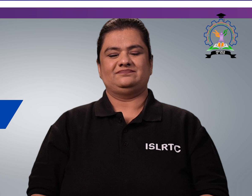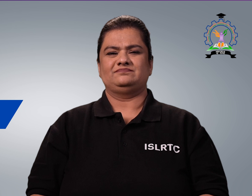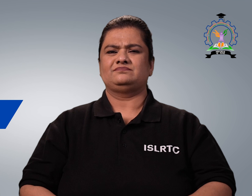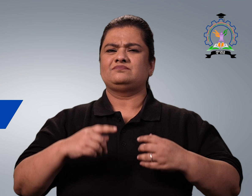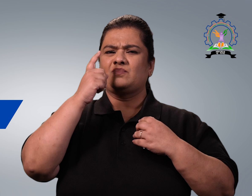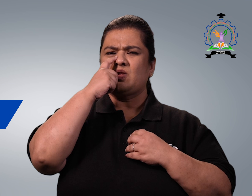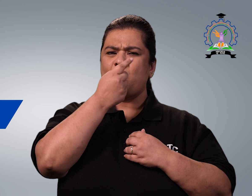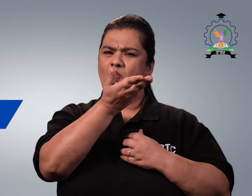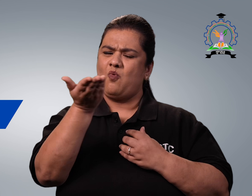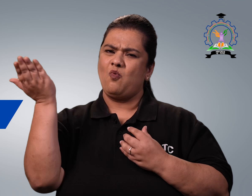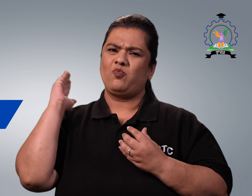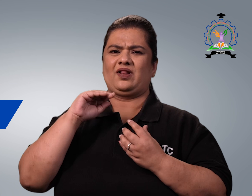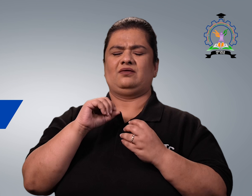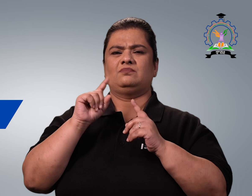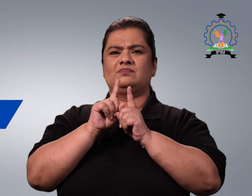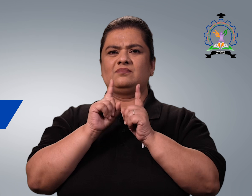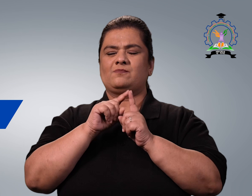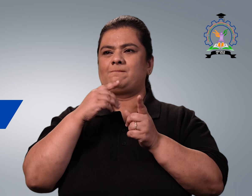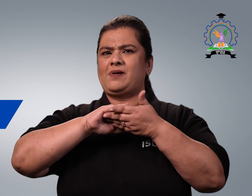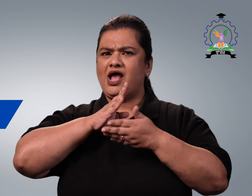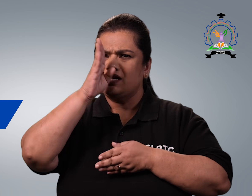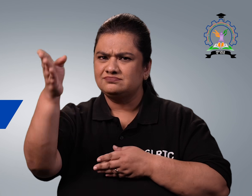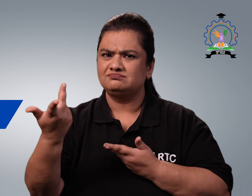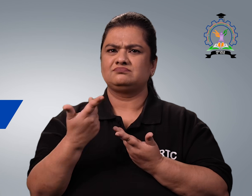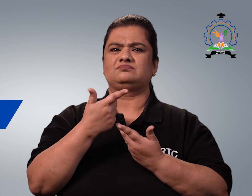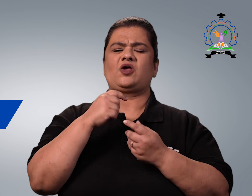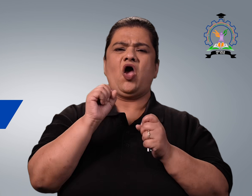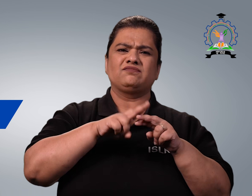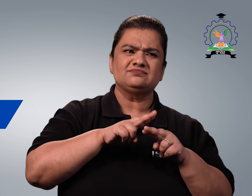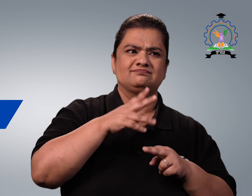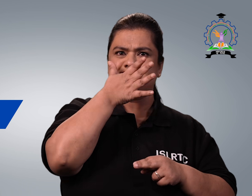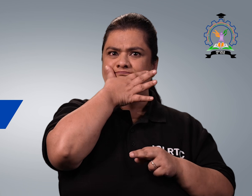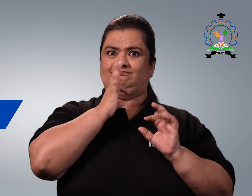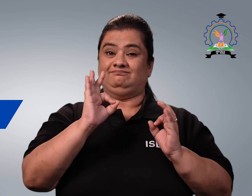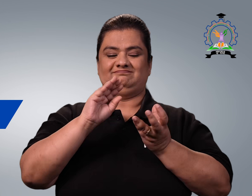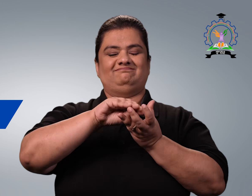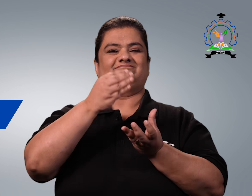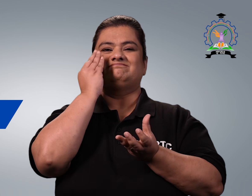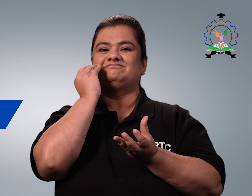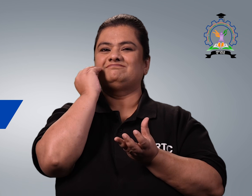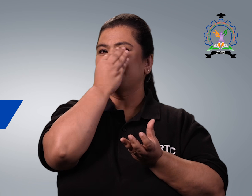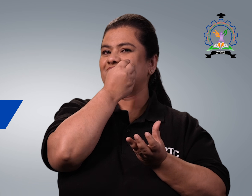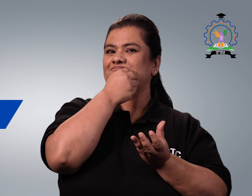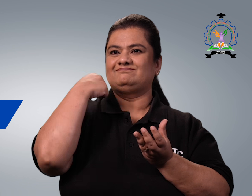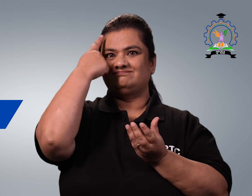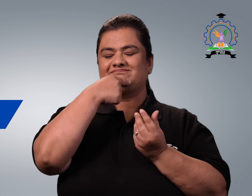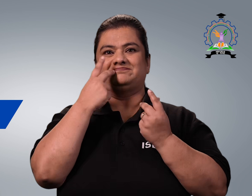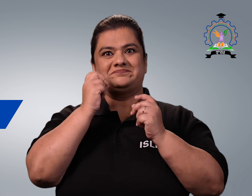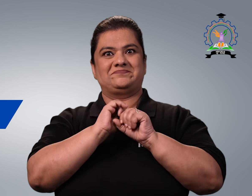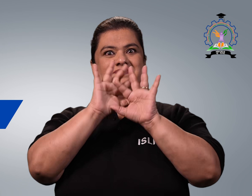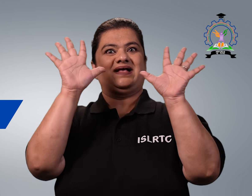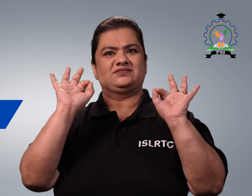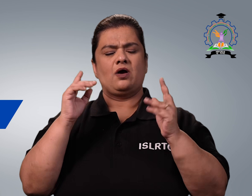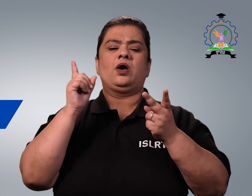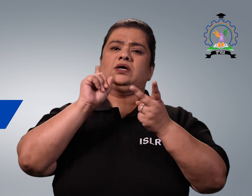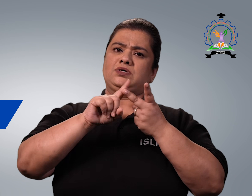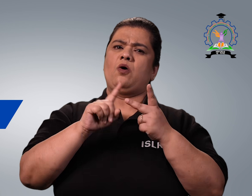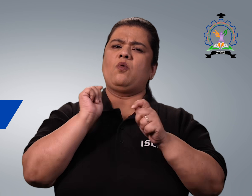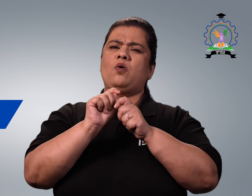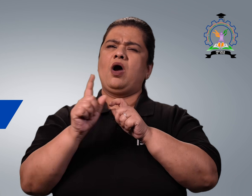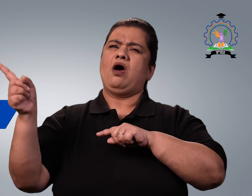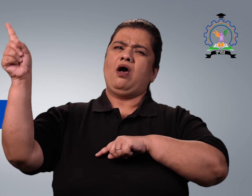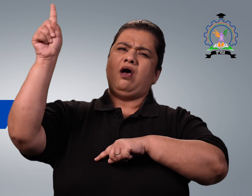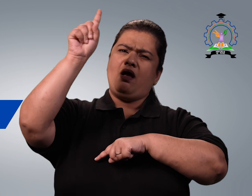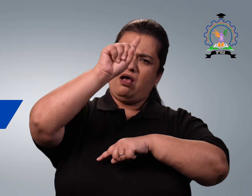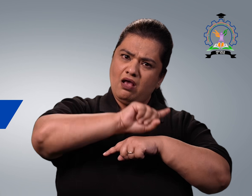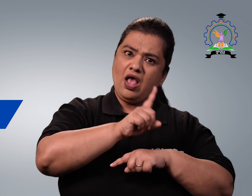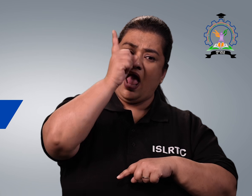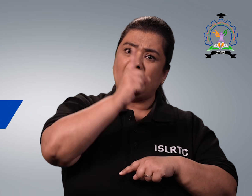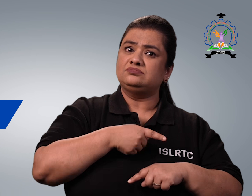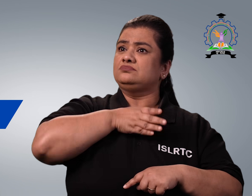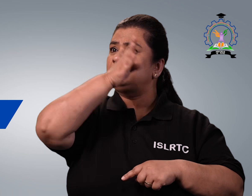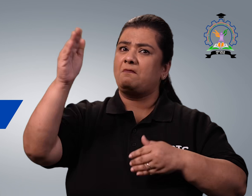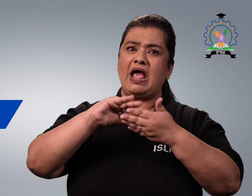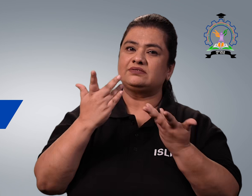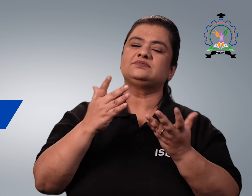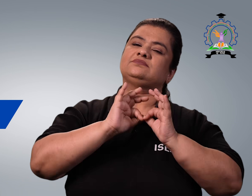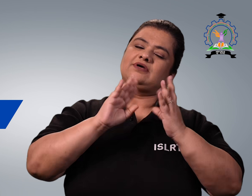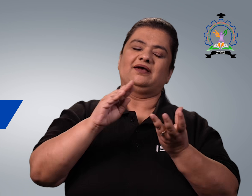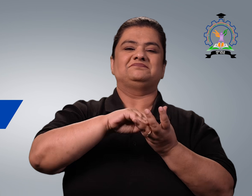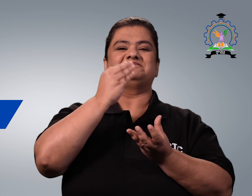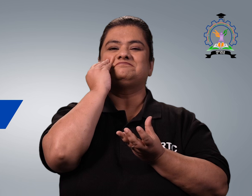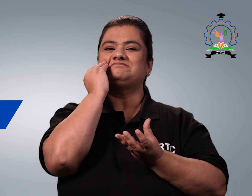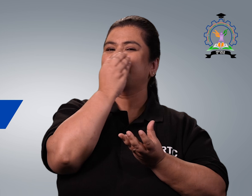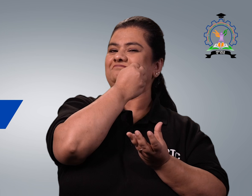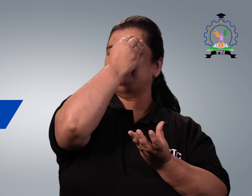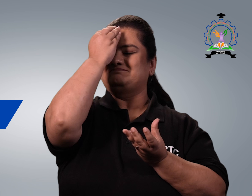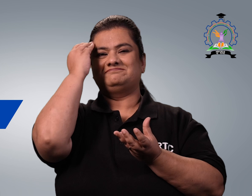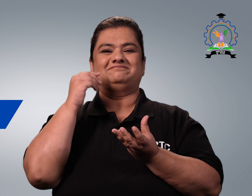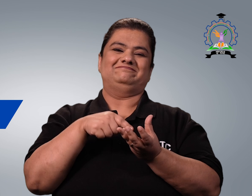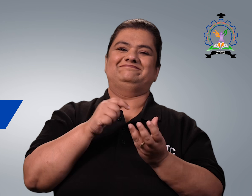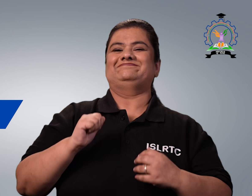Most women use compact powder when going to weddings or the office to achieve a brighter, more even complexion. It can also be used for touch-ups during a wedding at the end of a busy day.